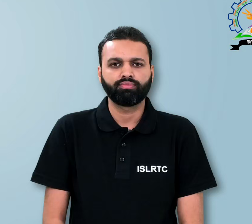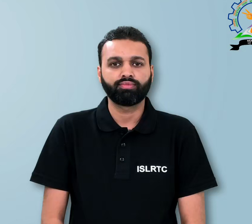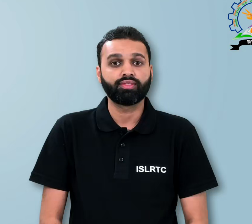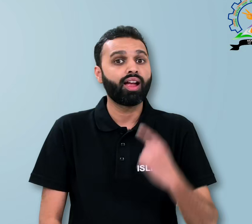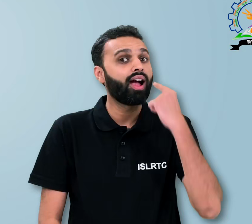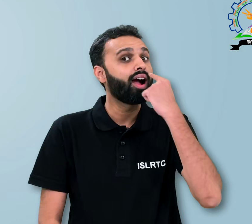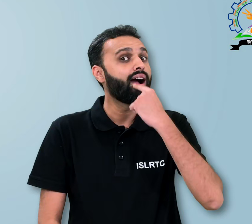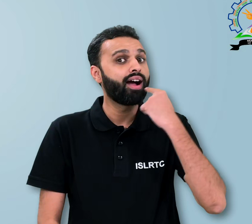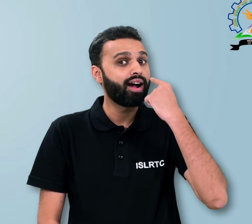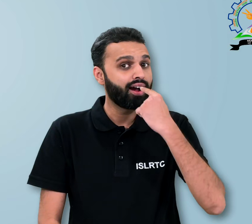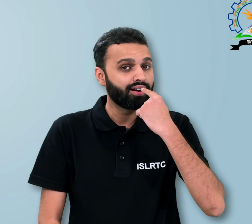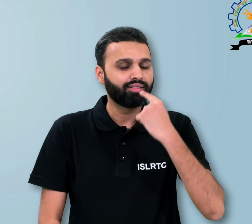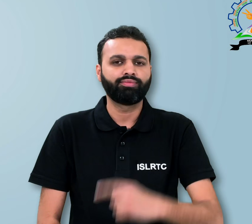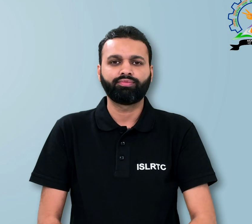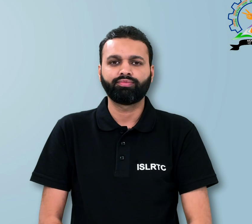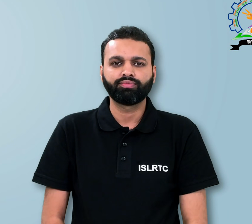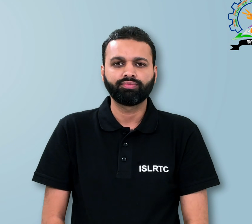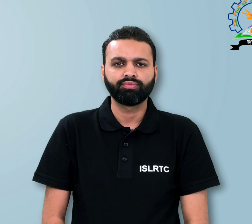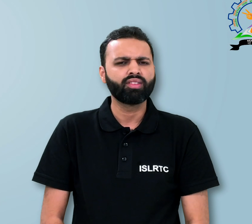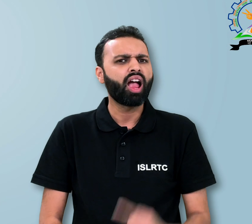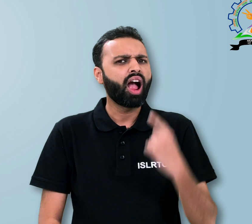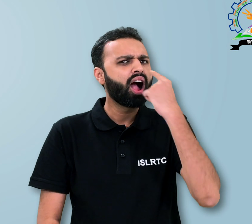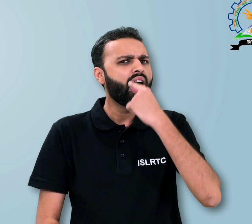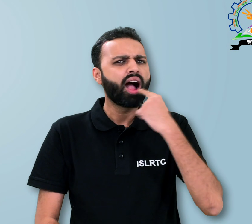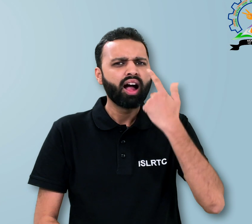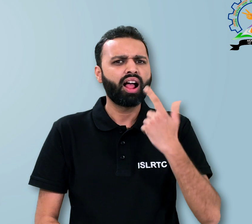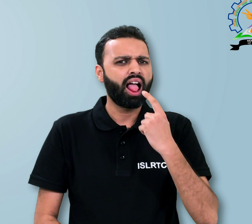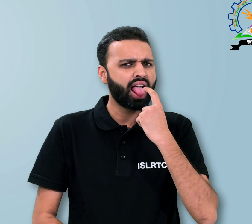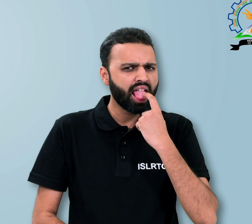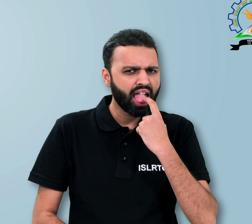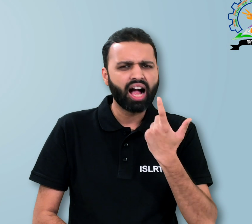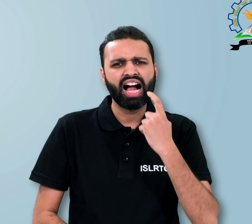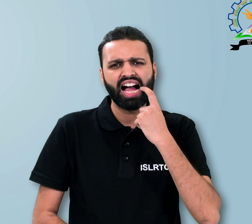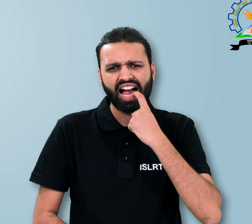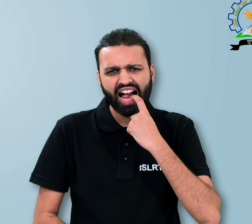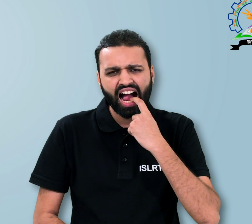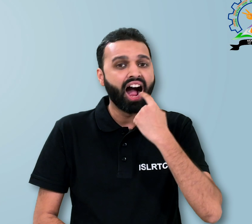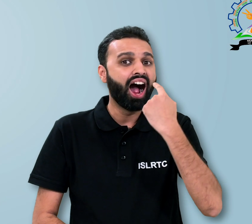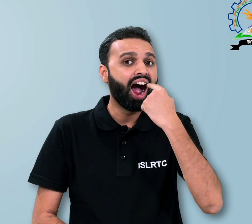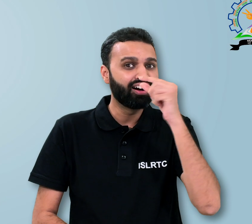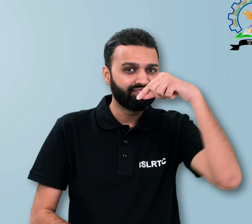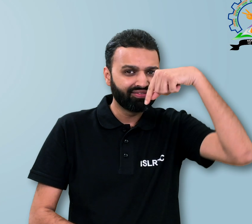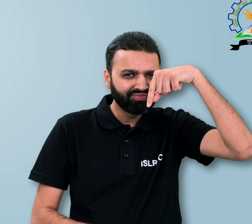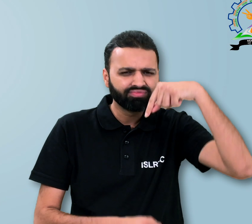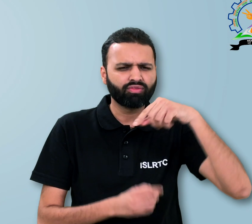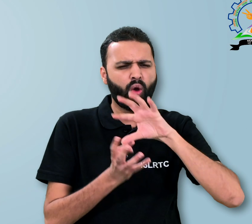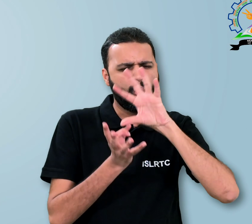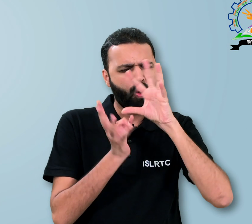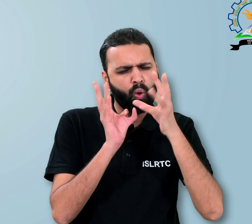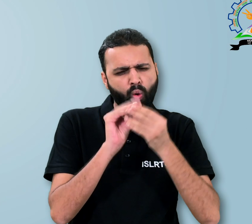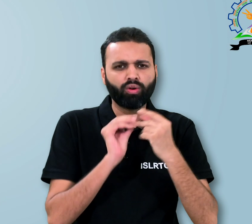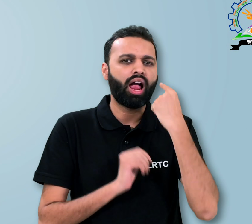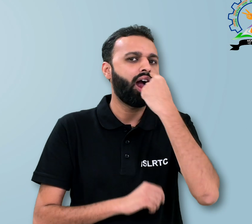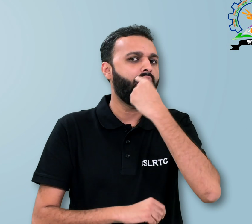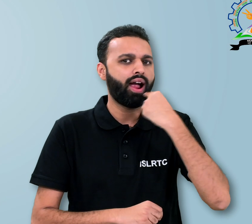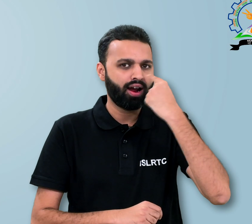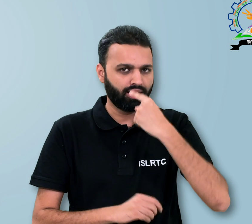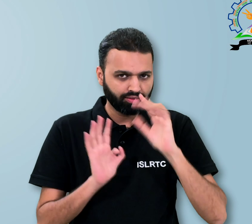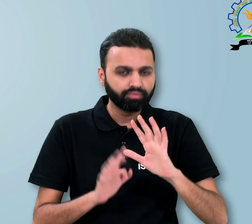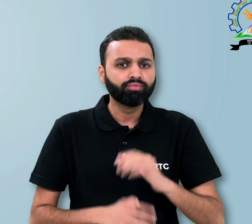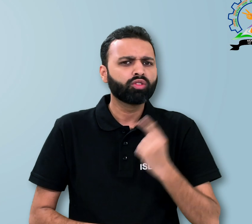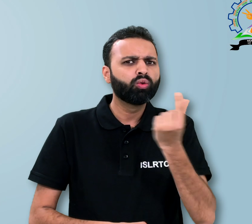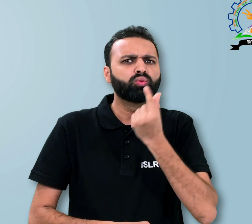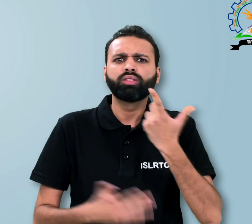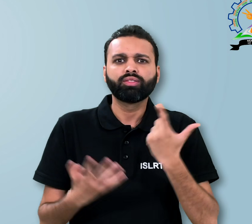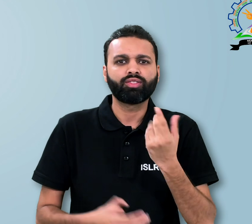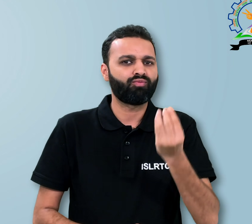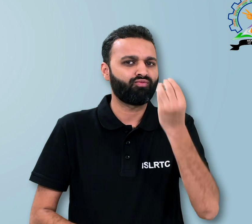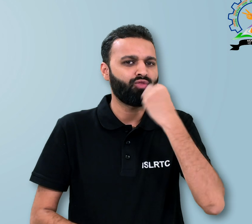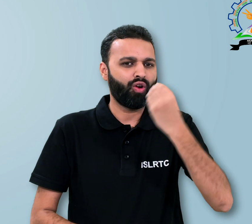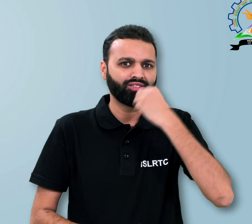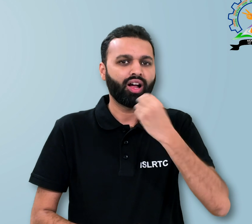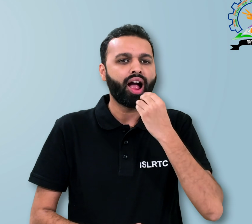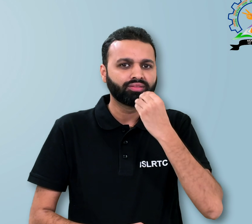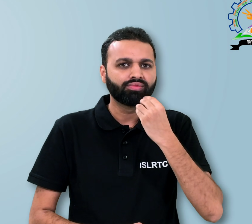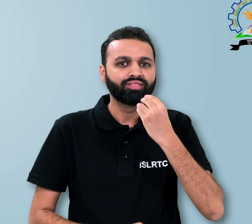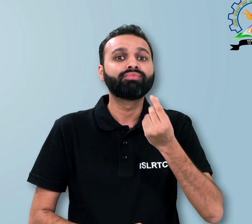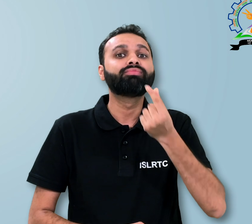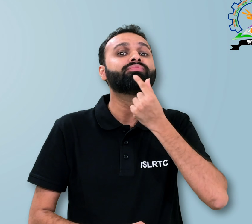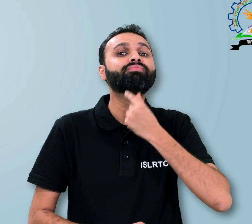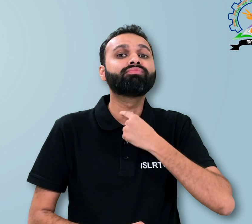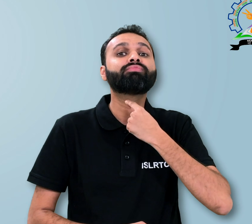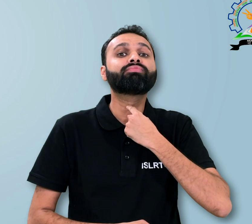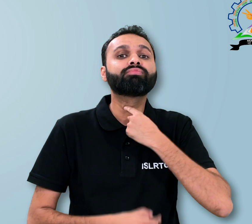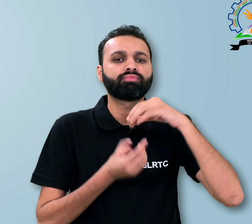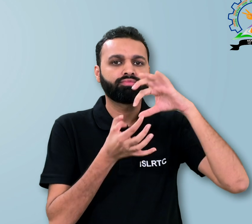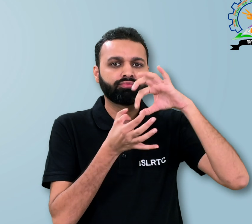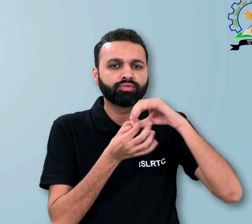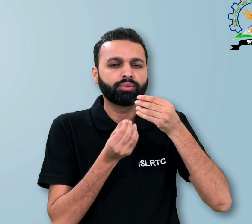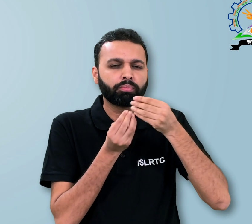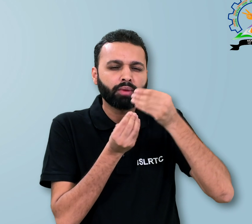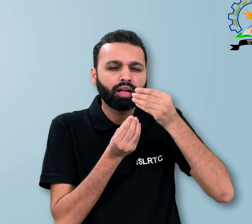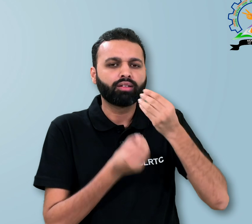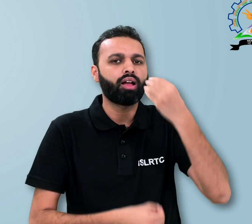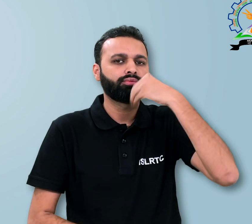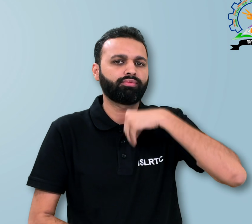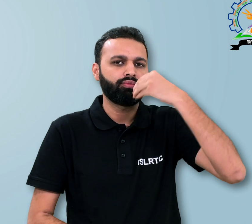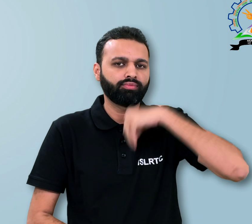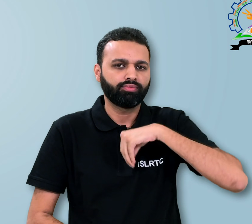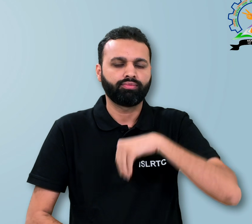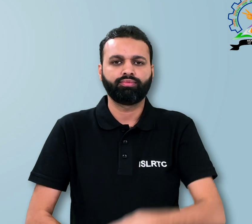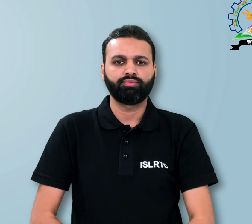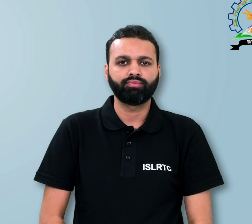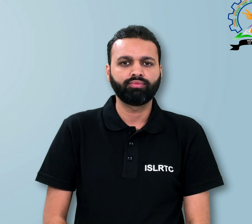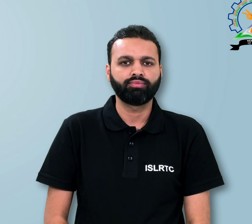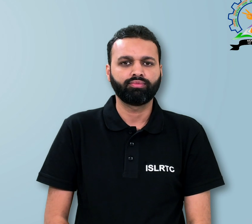Buccal Cavity The mouth is also known as the oral cavity or the buccal cavity. It is the beginning of the food pipe.